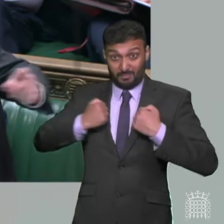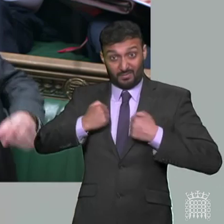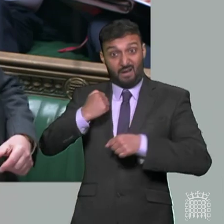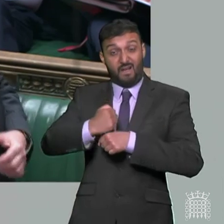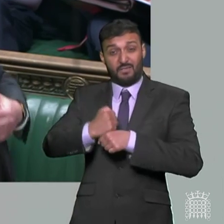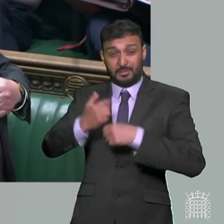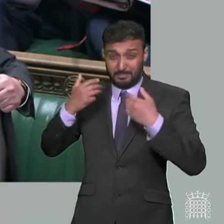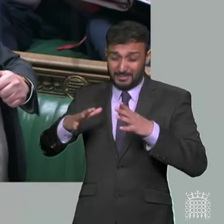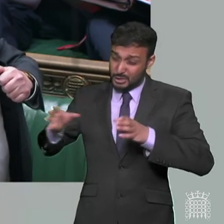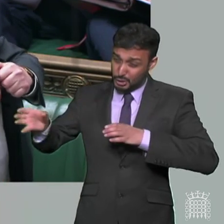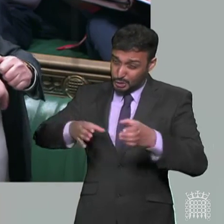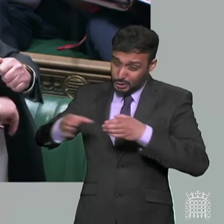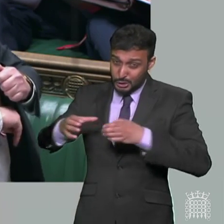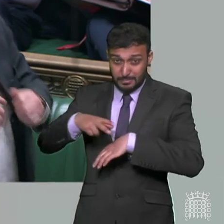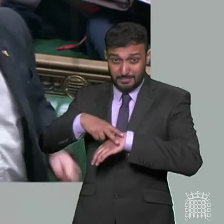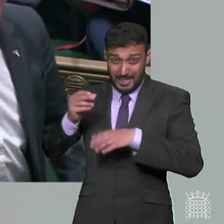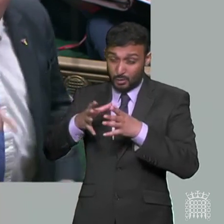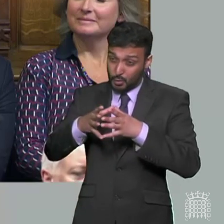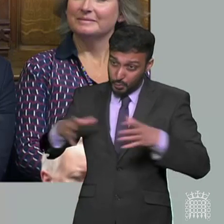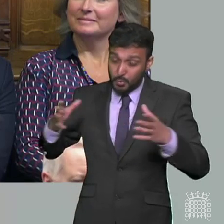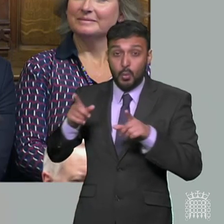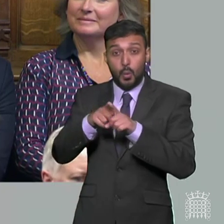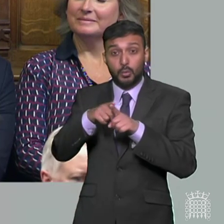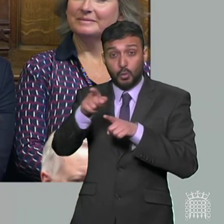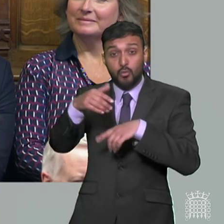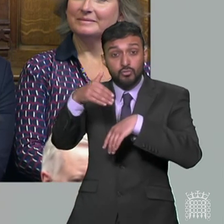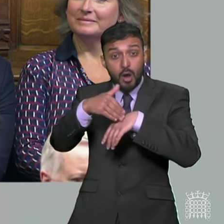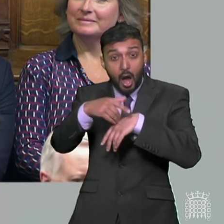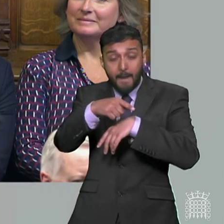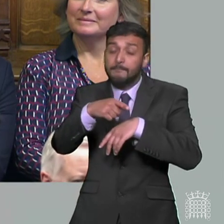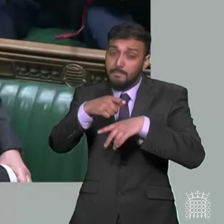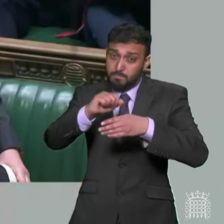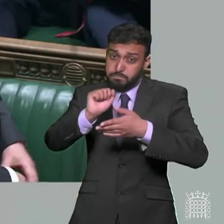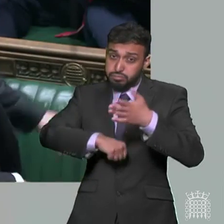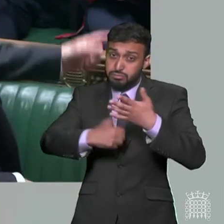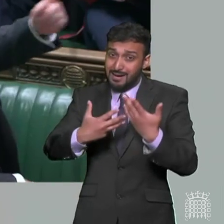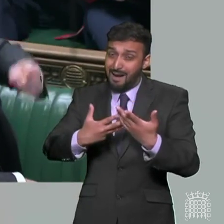There are also tougher sentences, which were opposed by the party opposite.